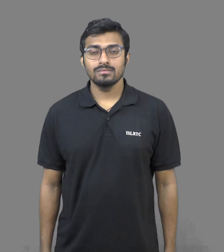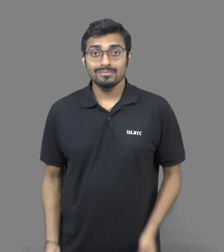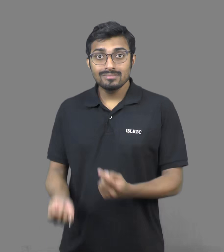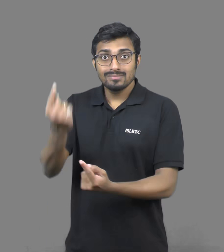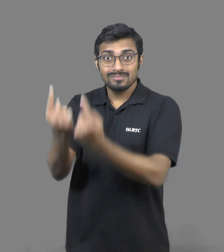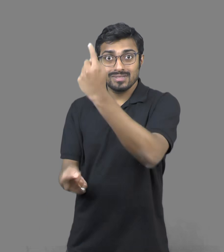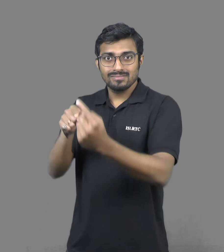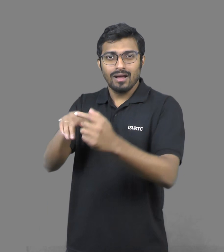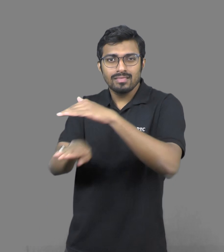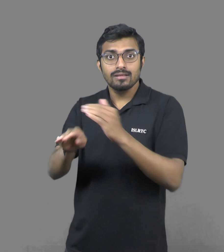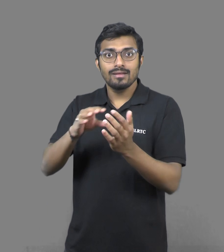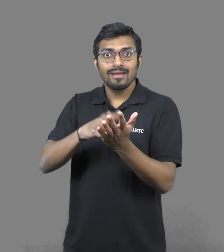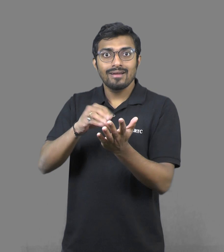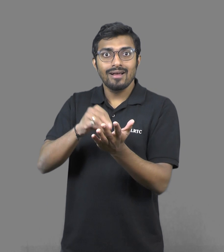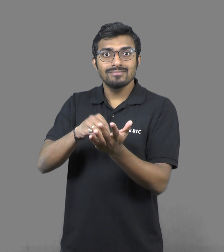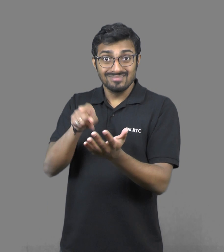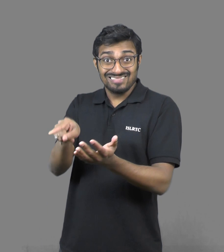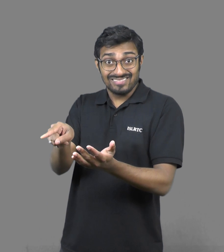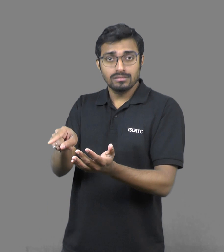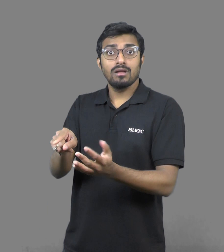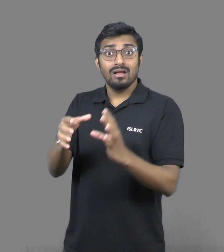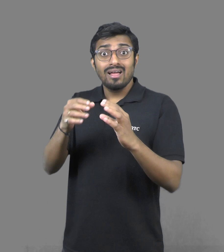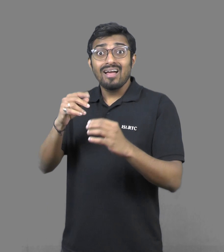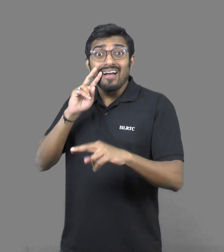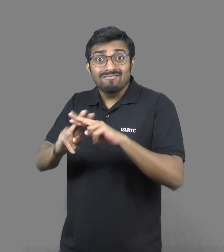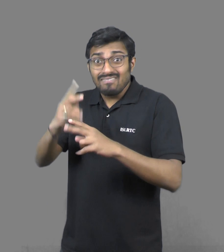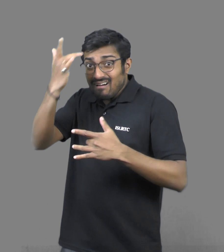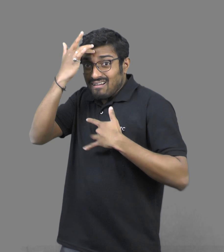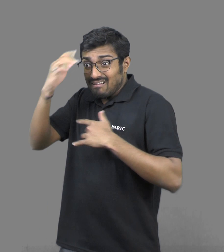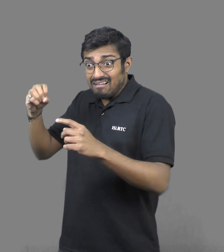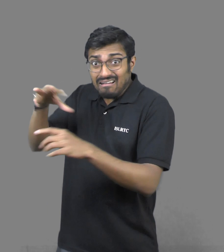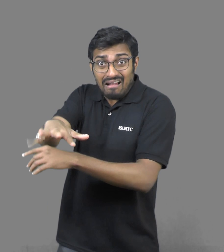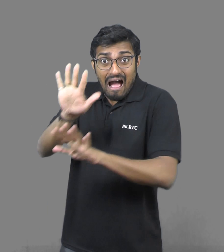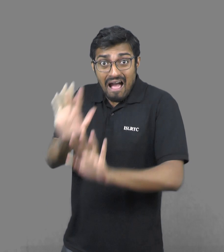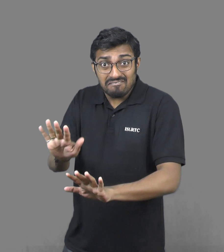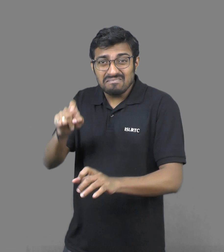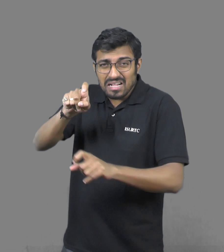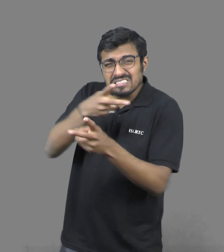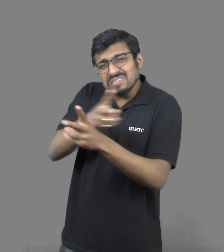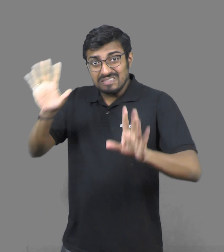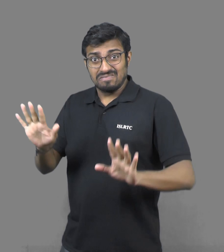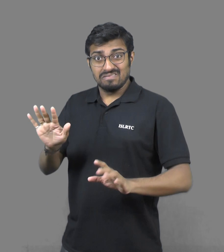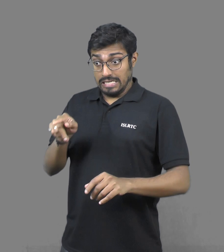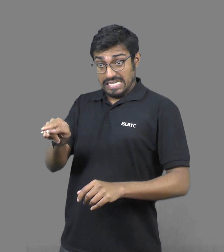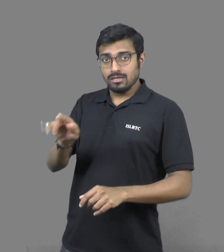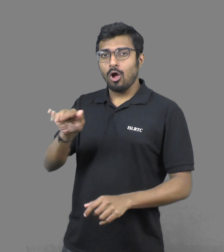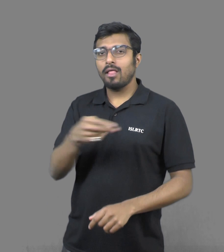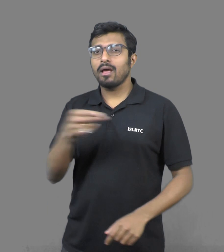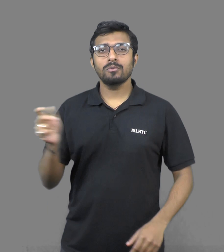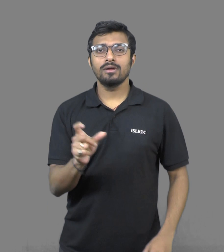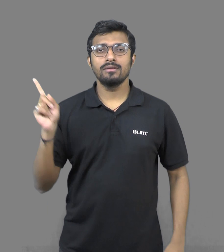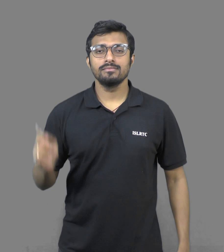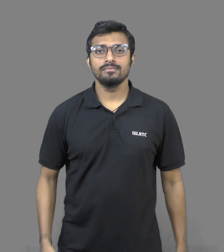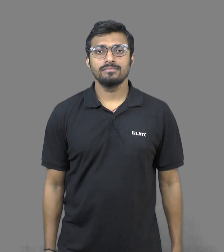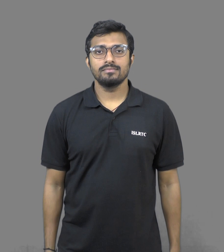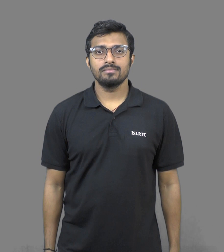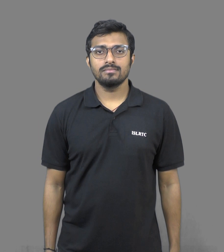Cereal Disease